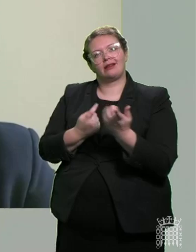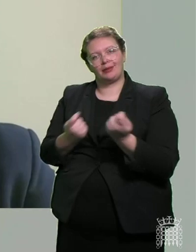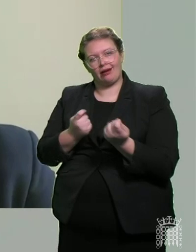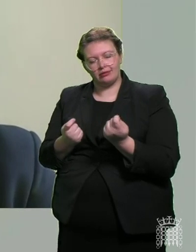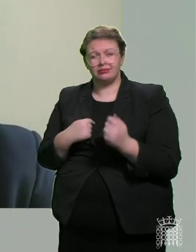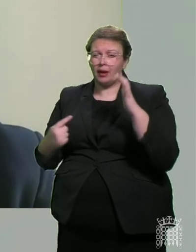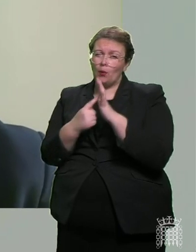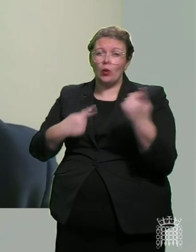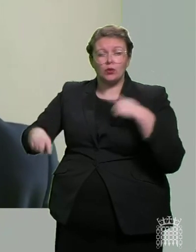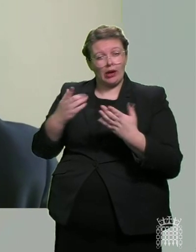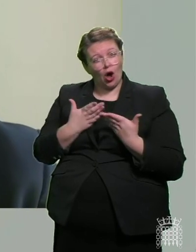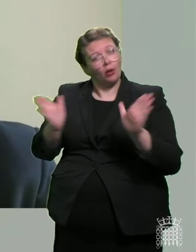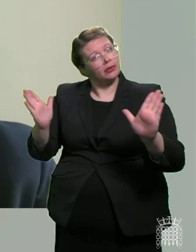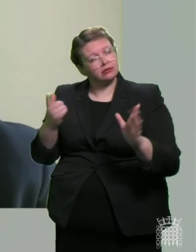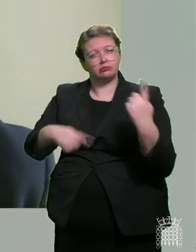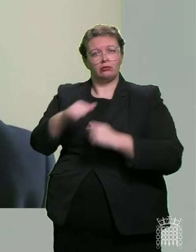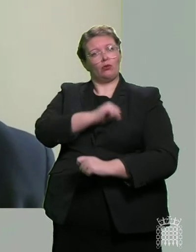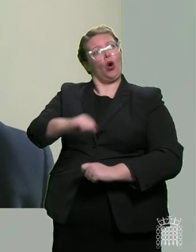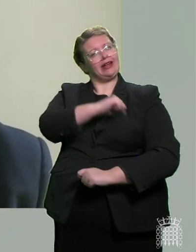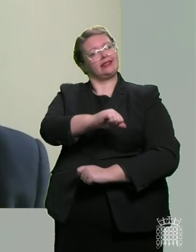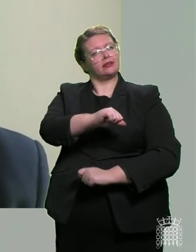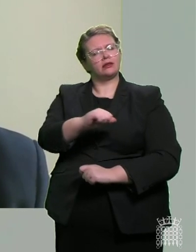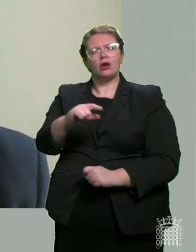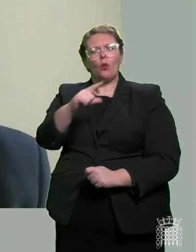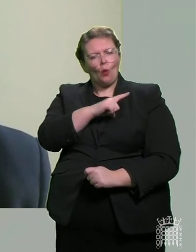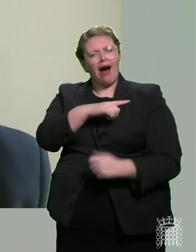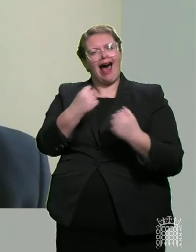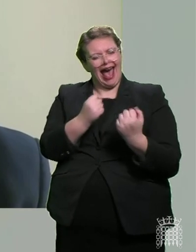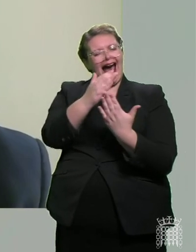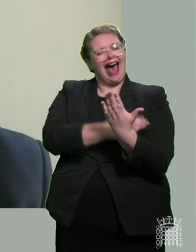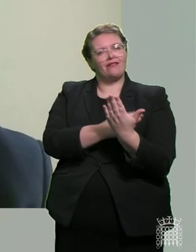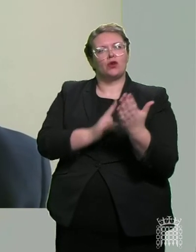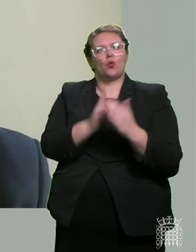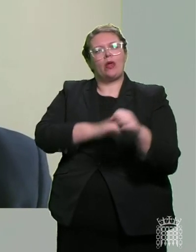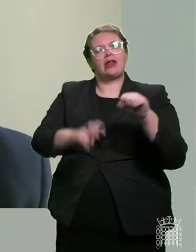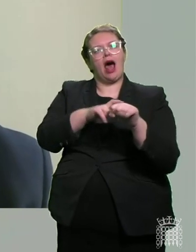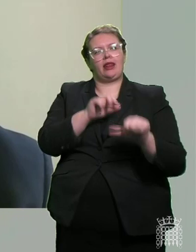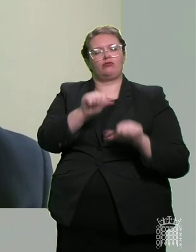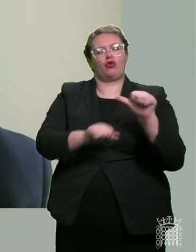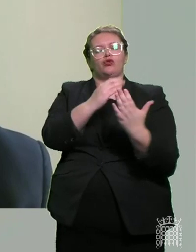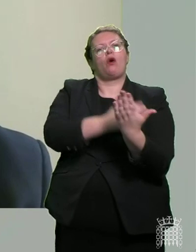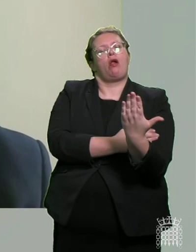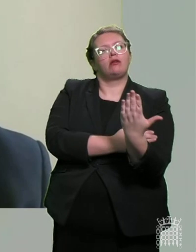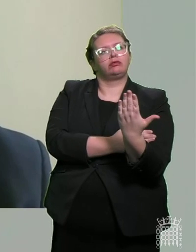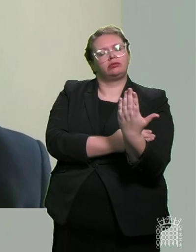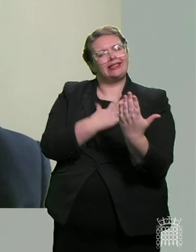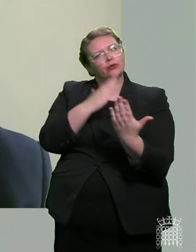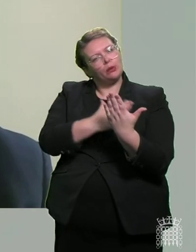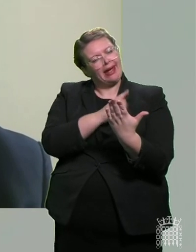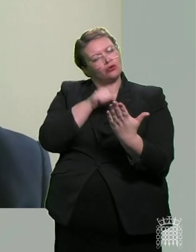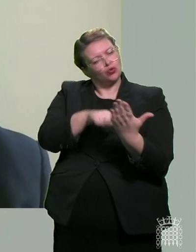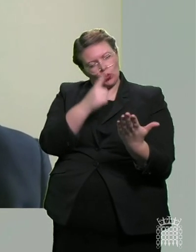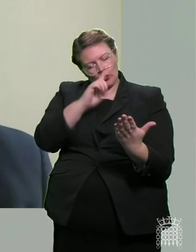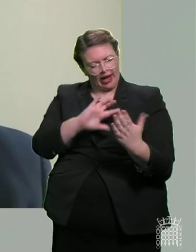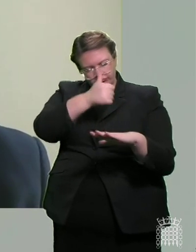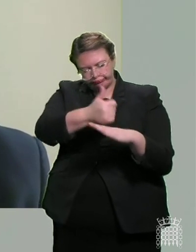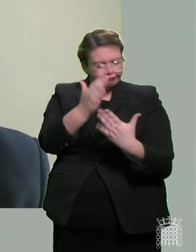We need to be open and honest on the reasons why the Northern Ireland protocol exists, but also do all we can to make its implementation as easy as possible.